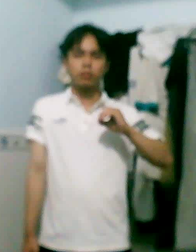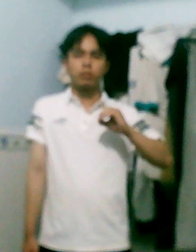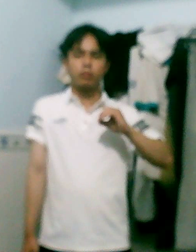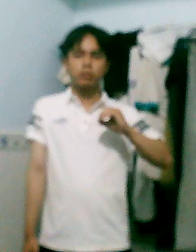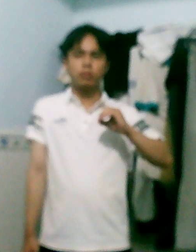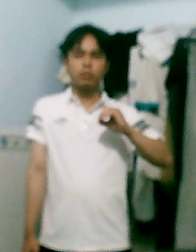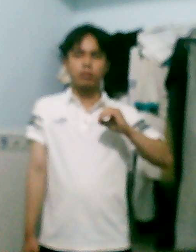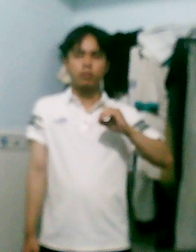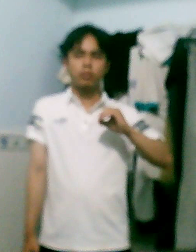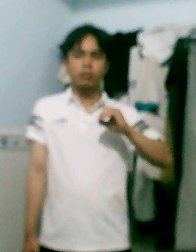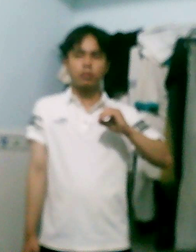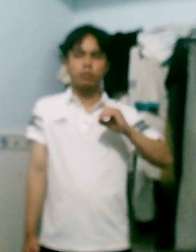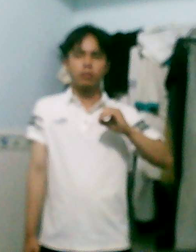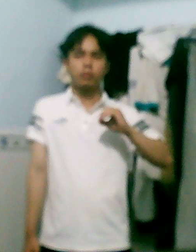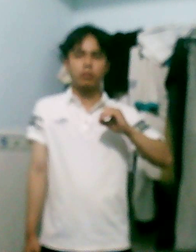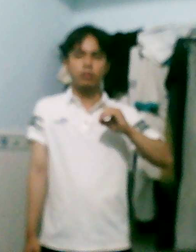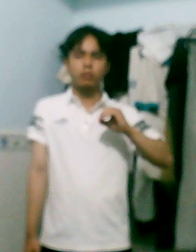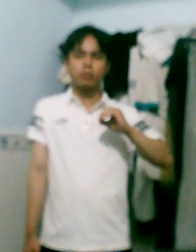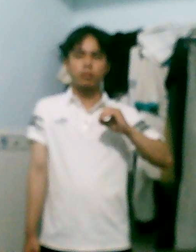o